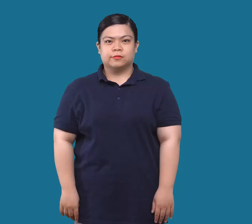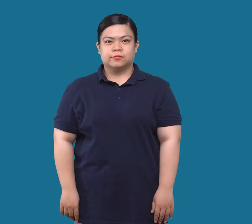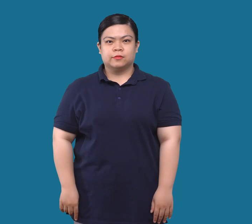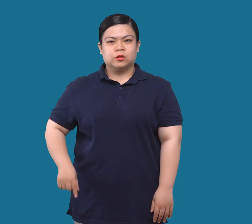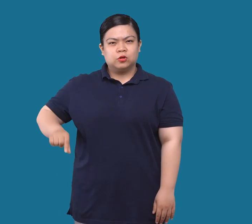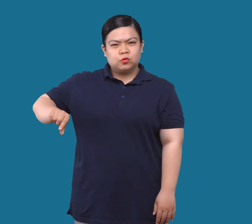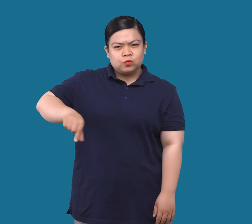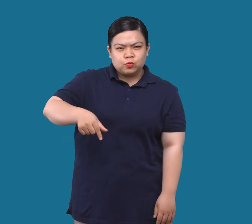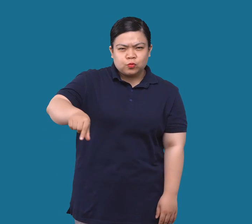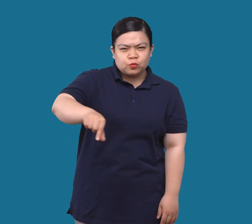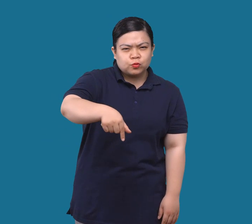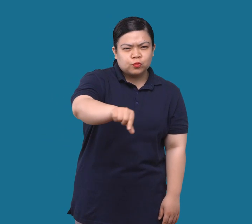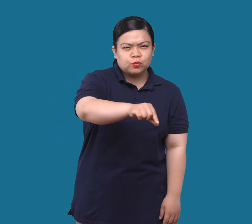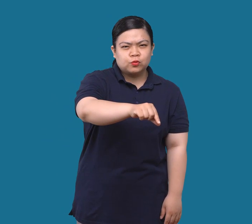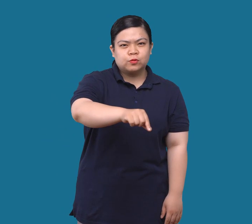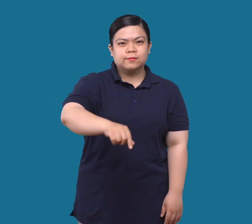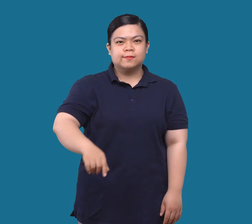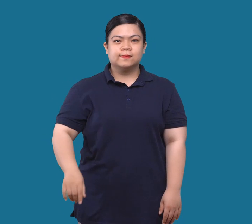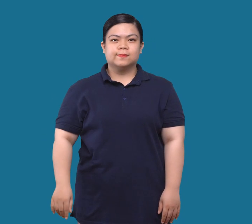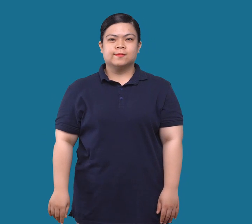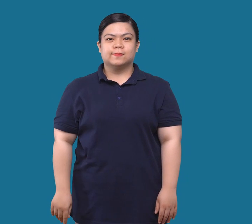suối